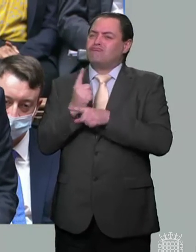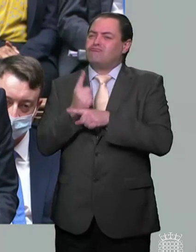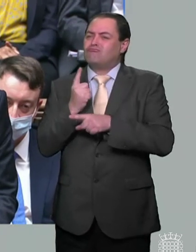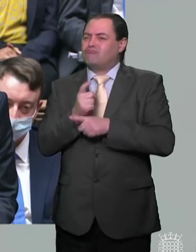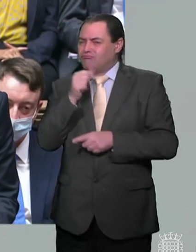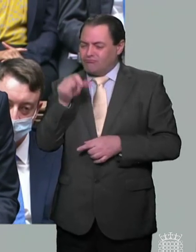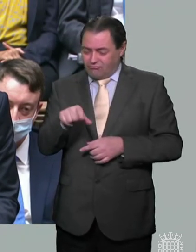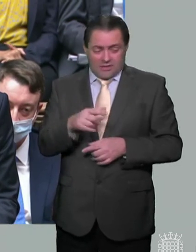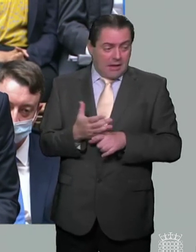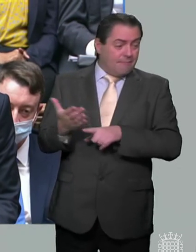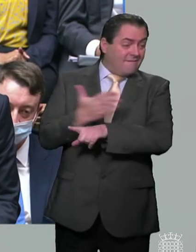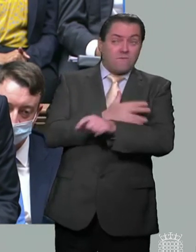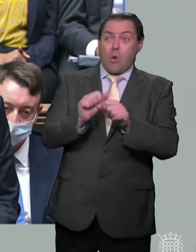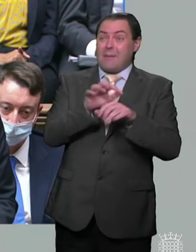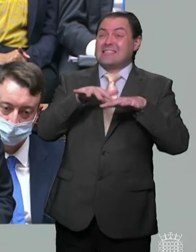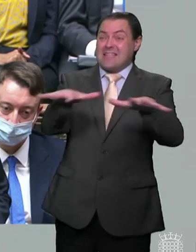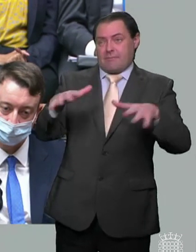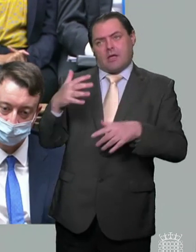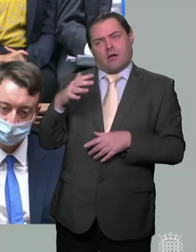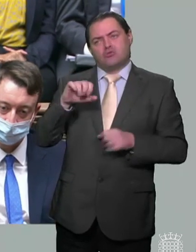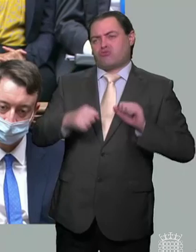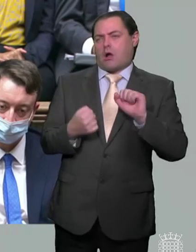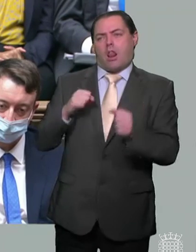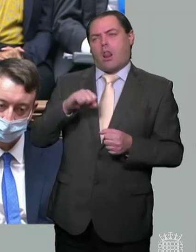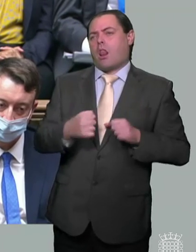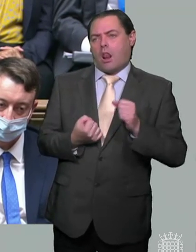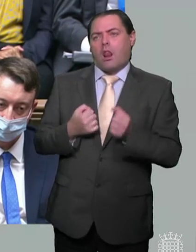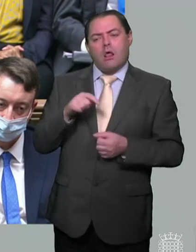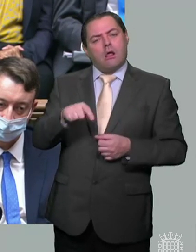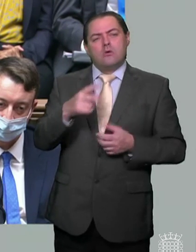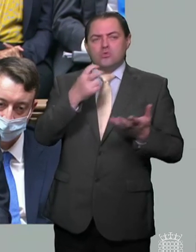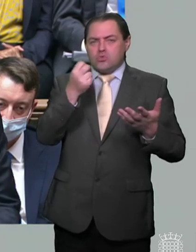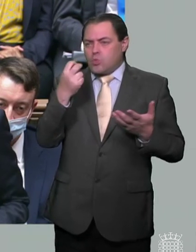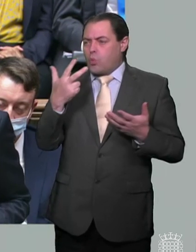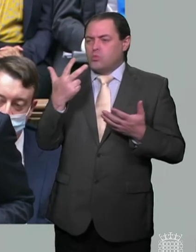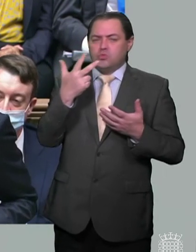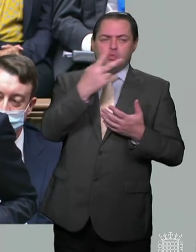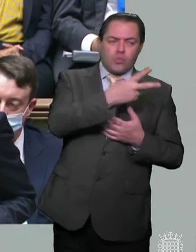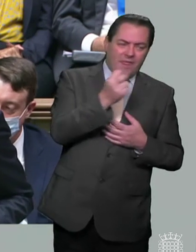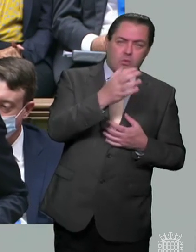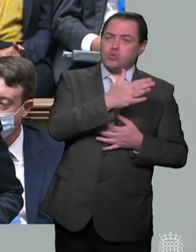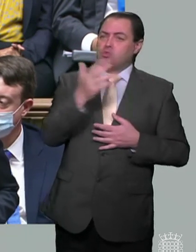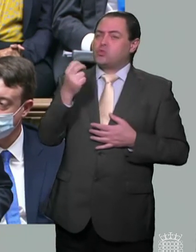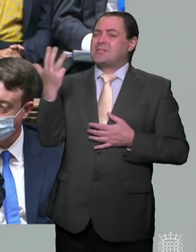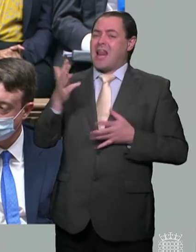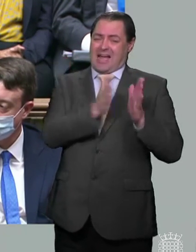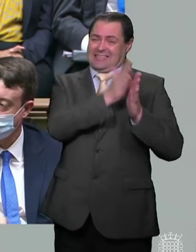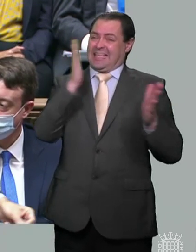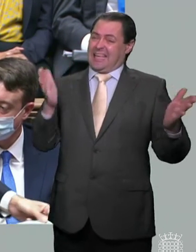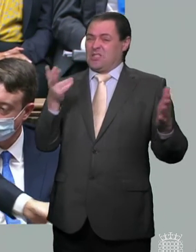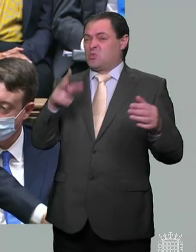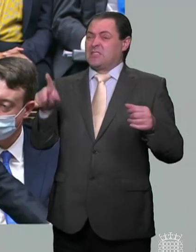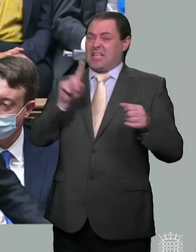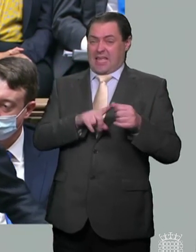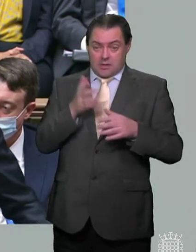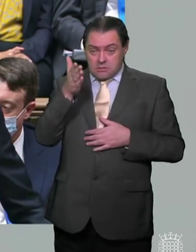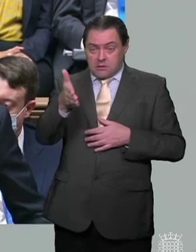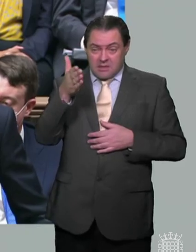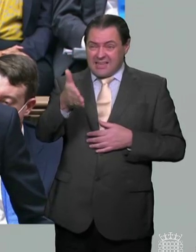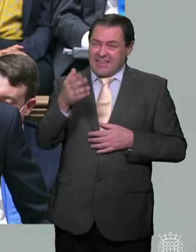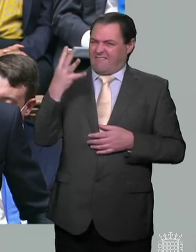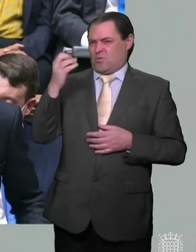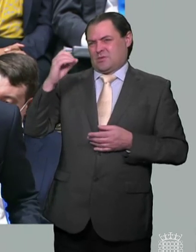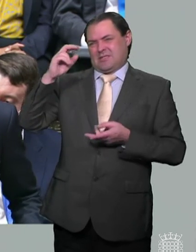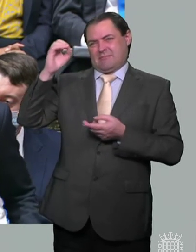Even before the pandemic, pubs were struggling: between 2000 and 2019, consumption in the on-trade fell by 40%.